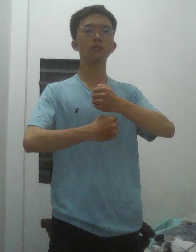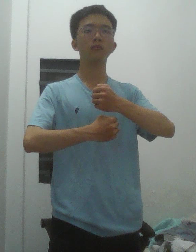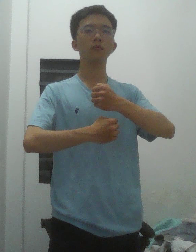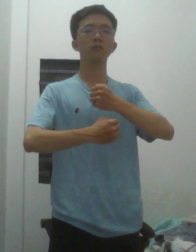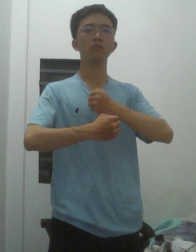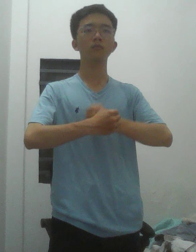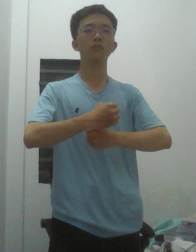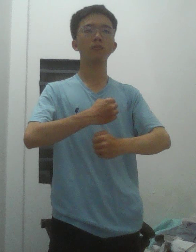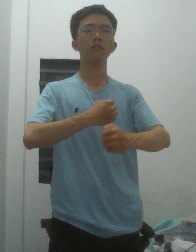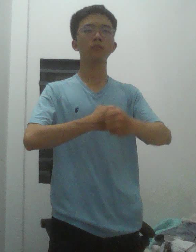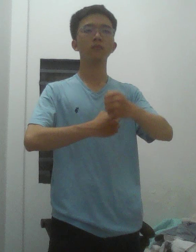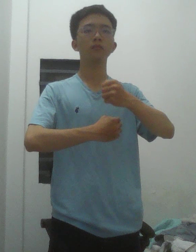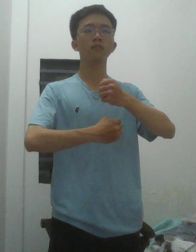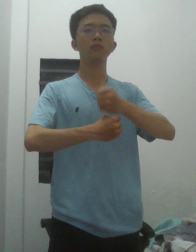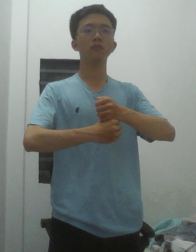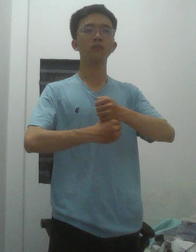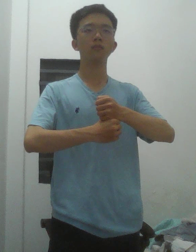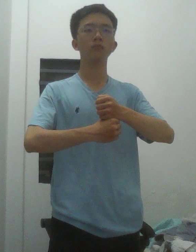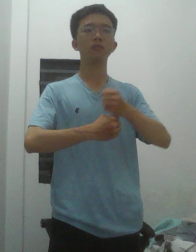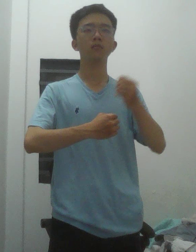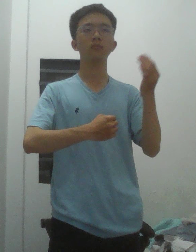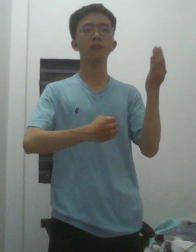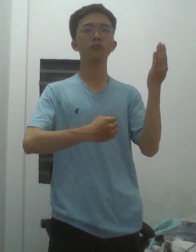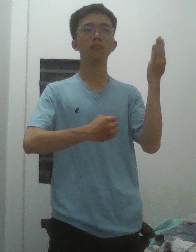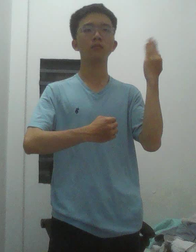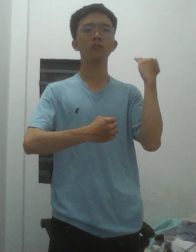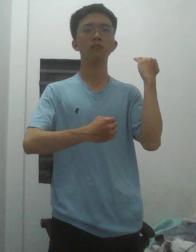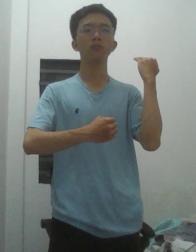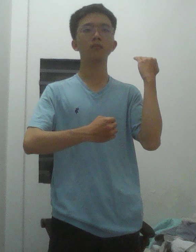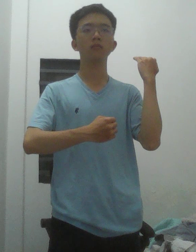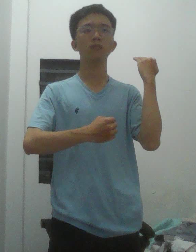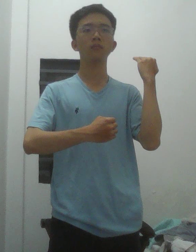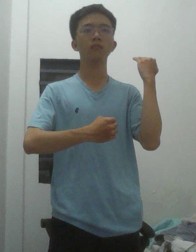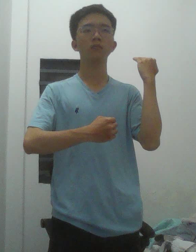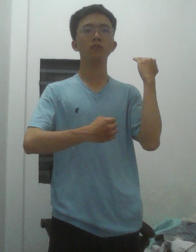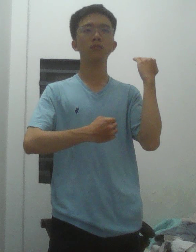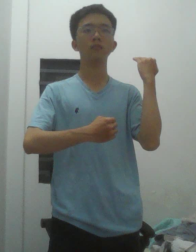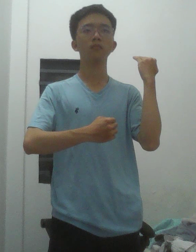nam truoc